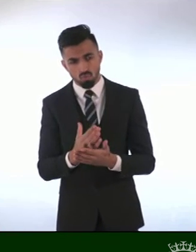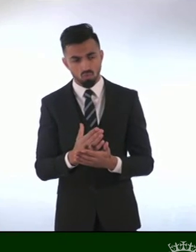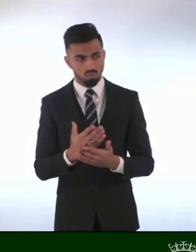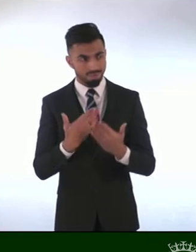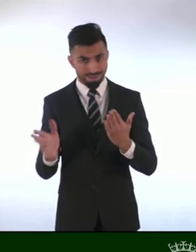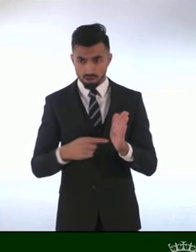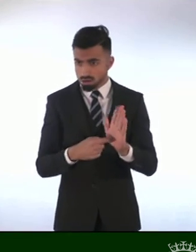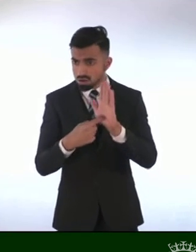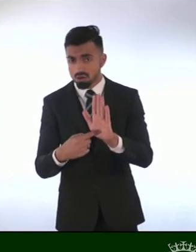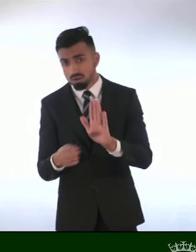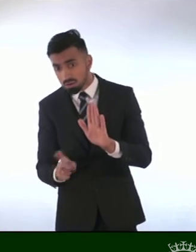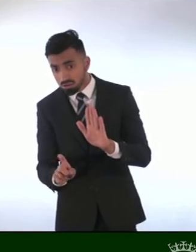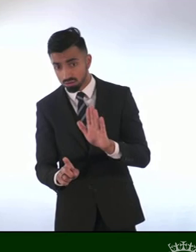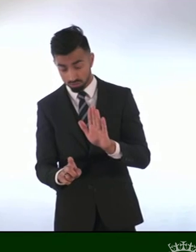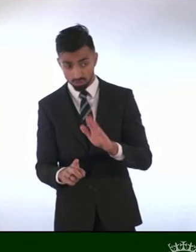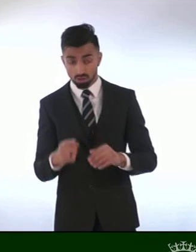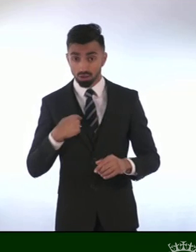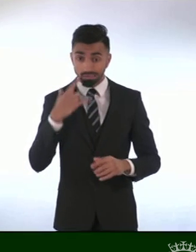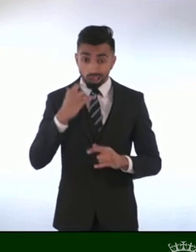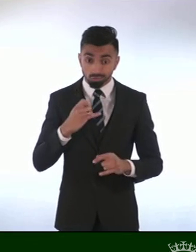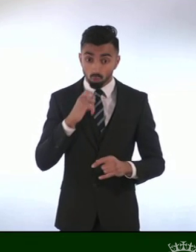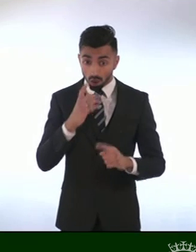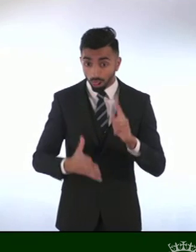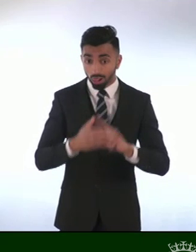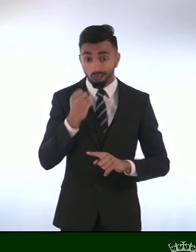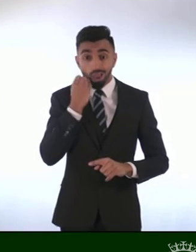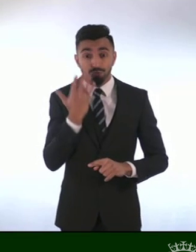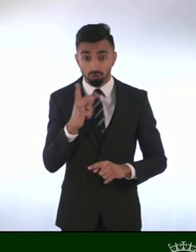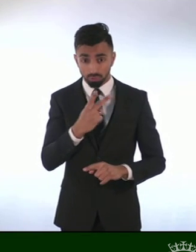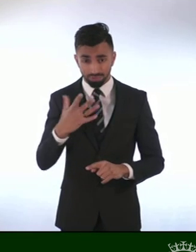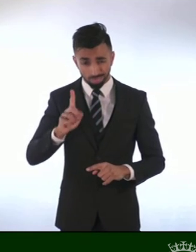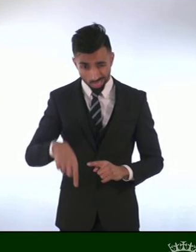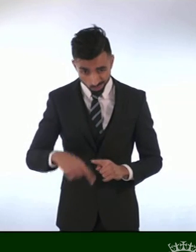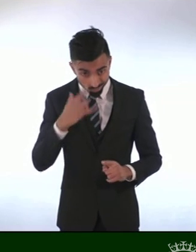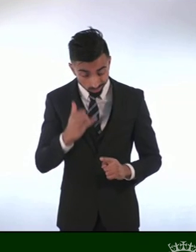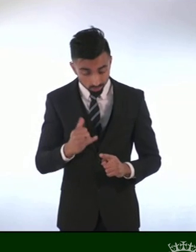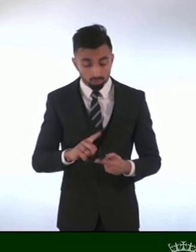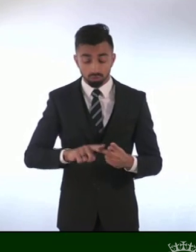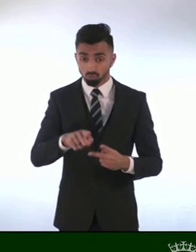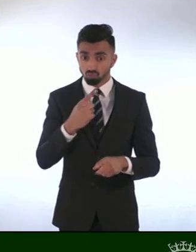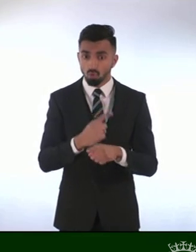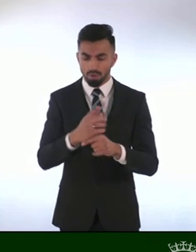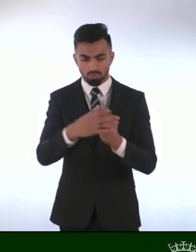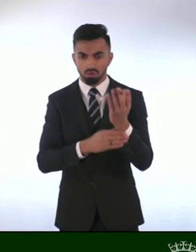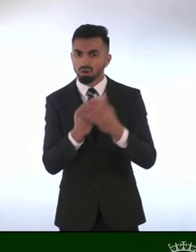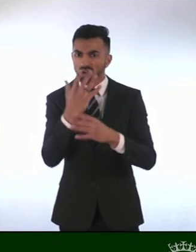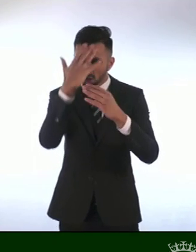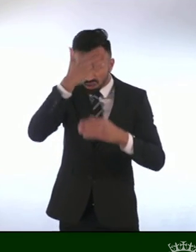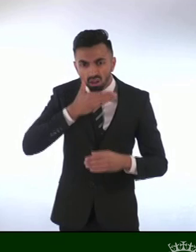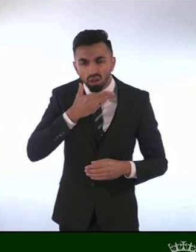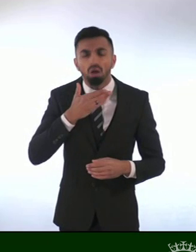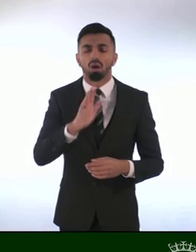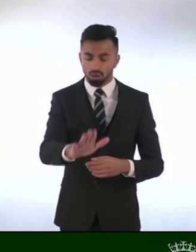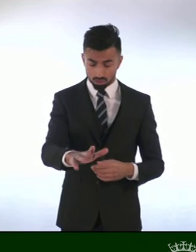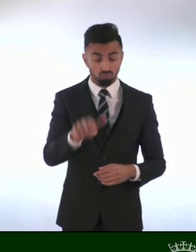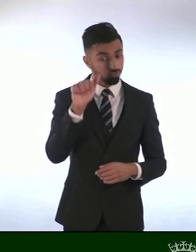On personal protective equipment for NHS staff, the right honourable Gentleman is absolutely right to raise the issue.